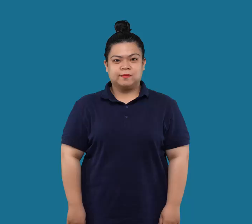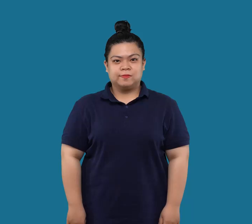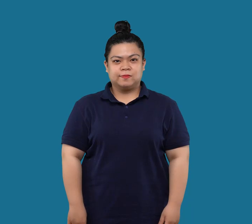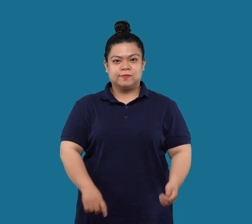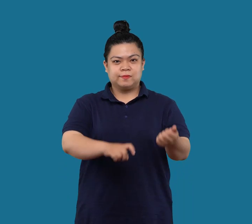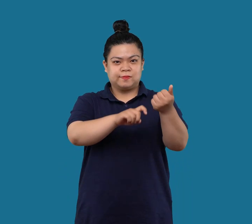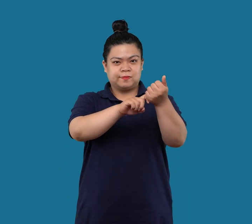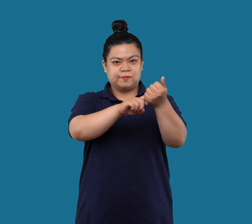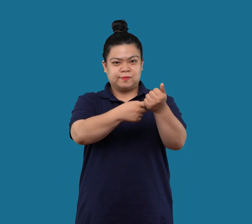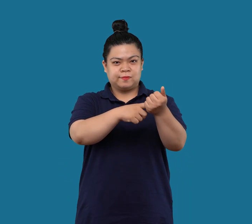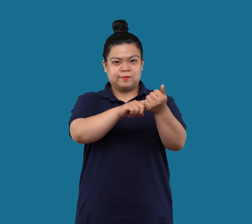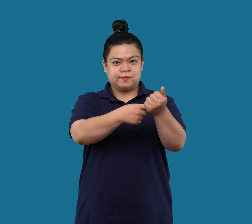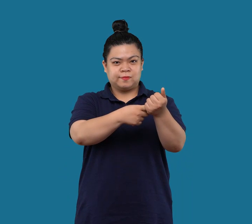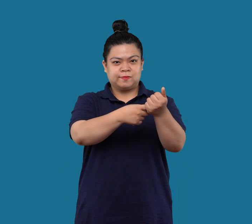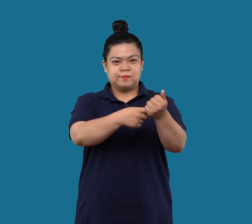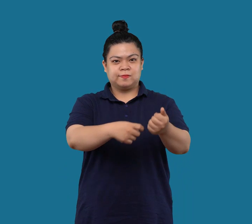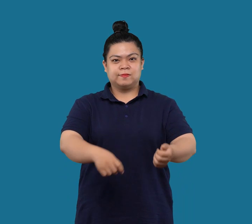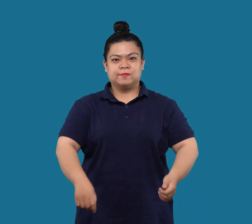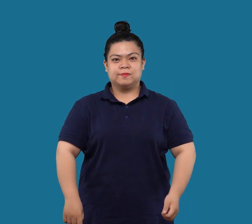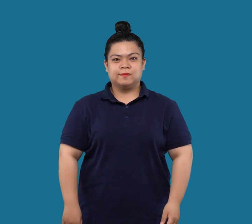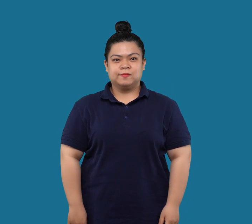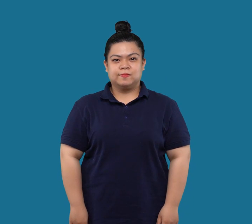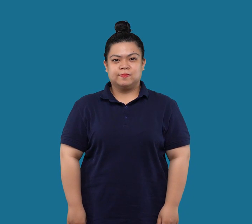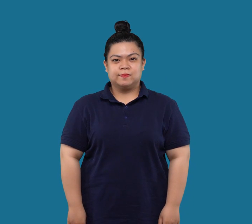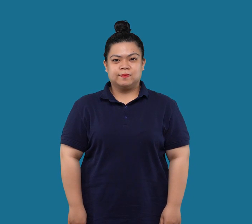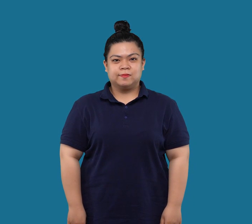quả điều